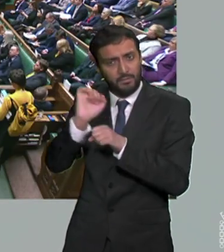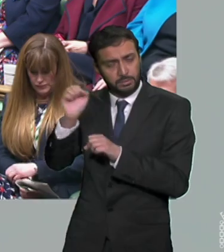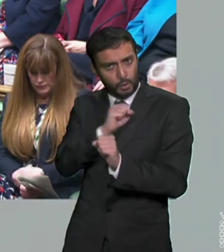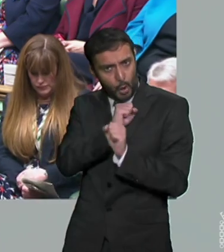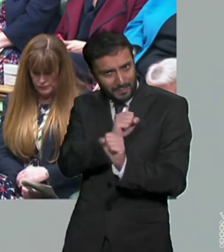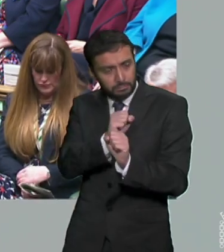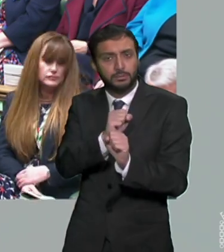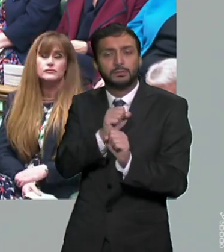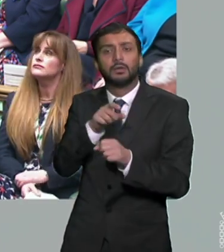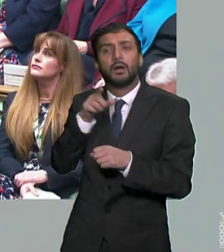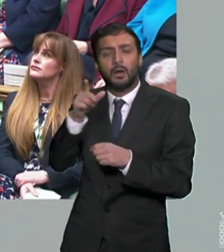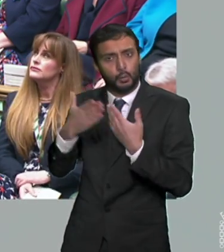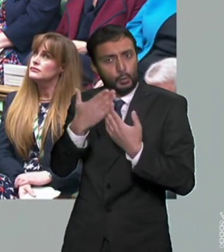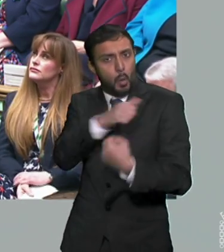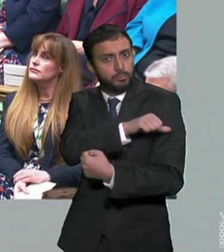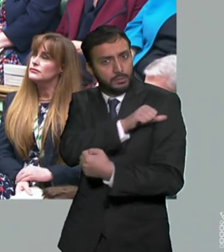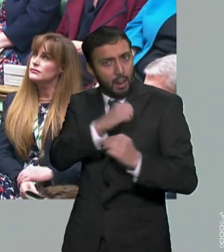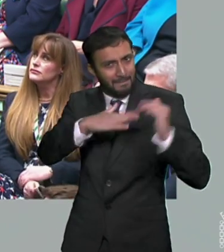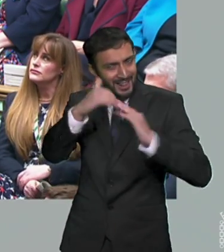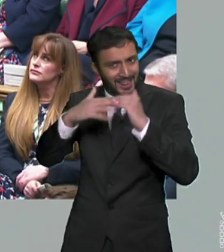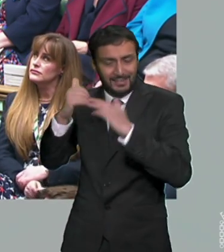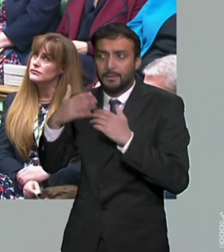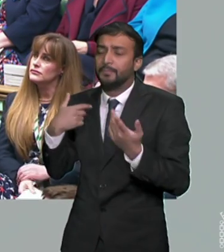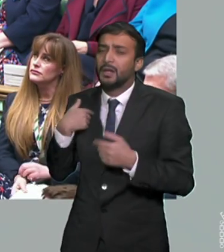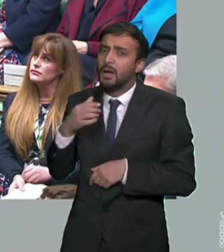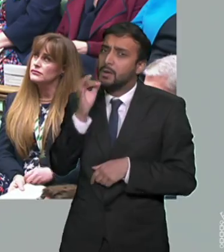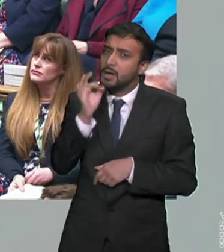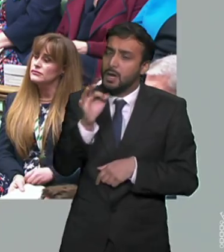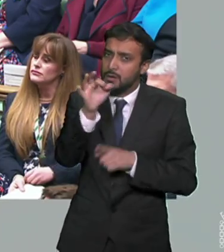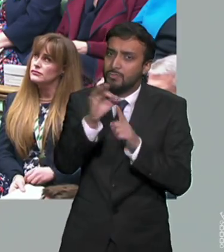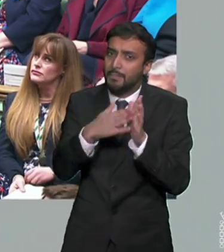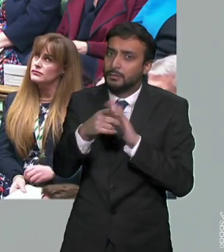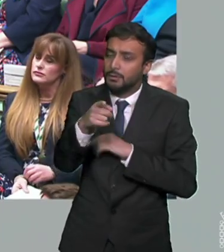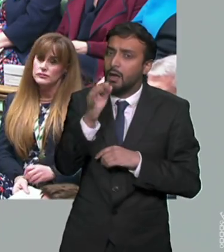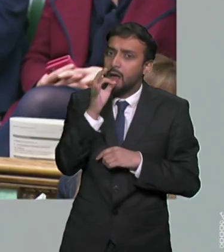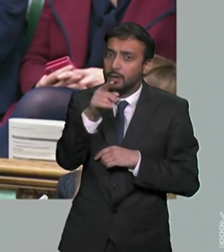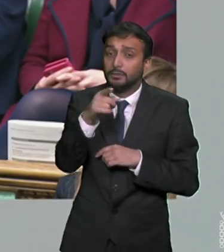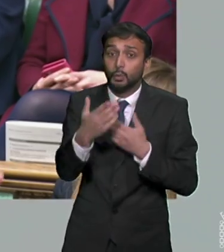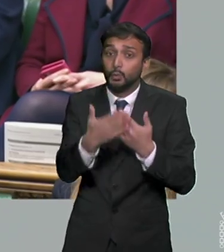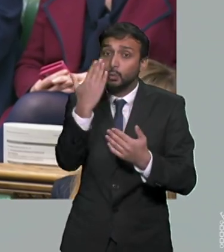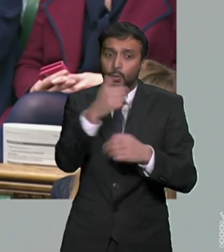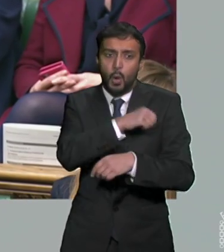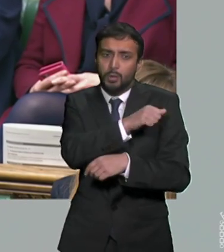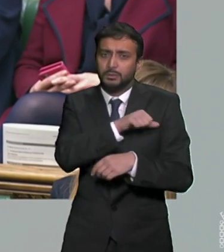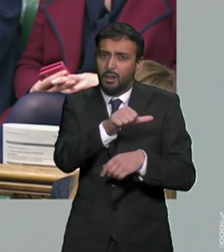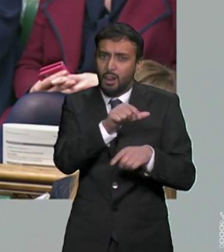Can the Prime Minister clarify what criteria will be applied for the allocation of those new hospitals?